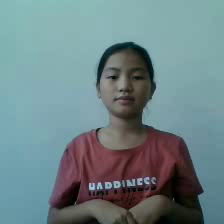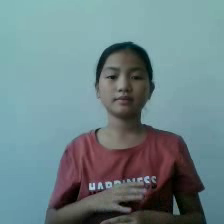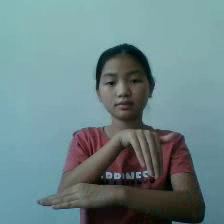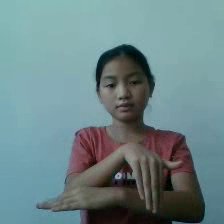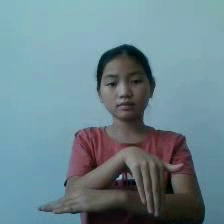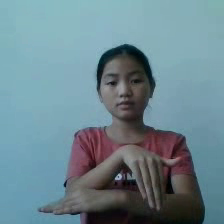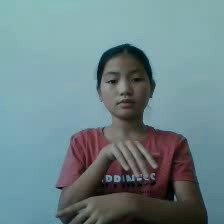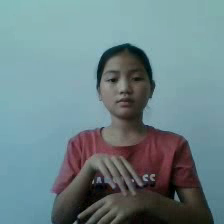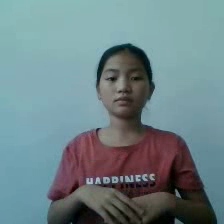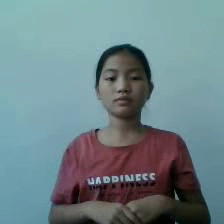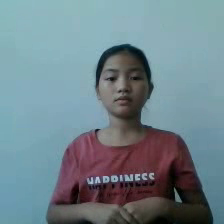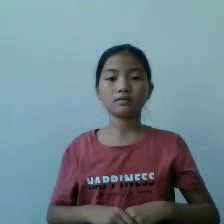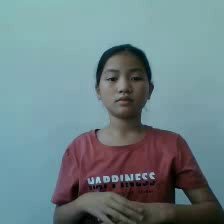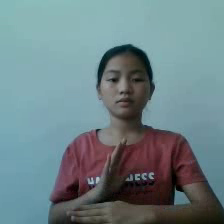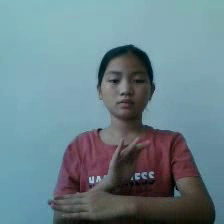Chiều